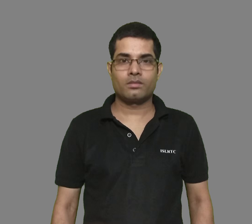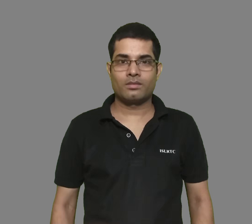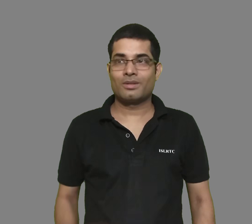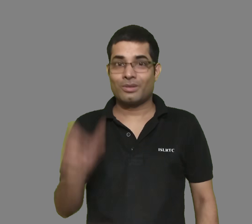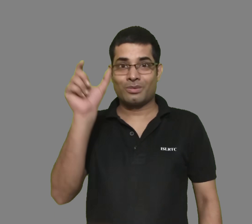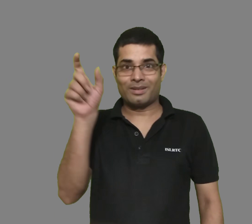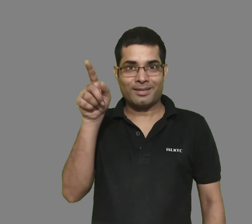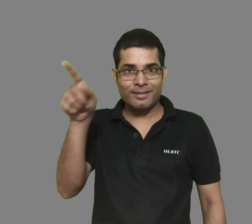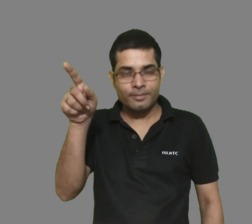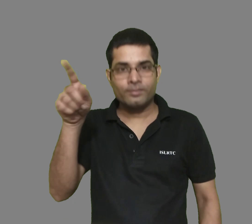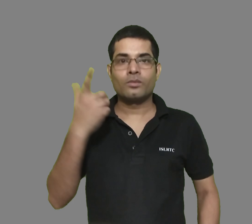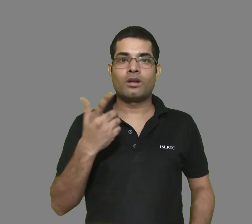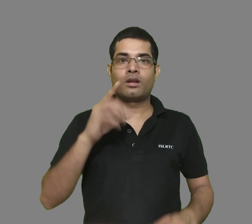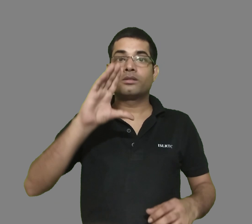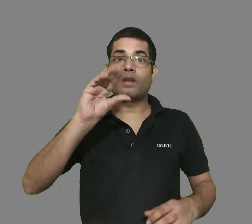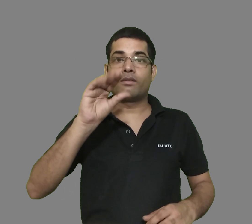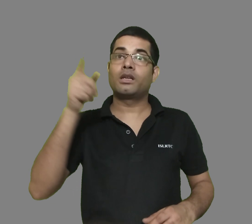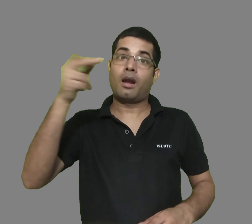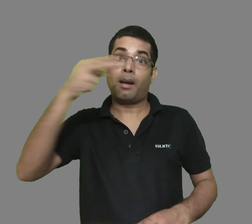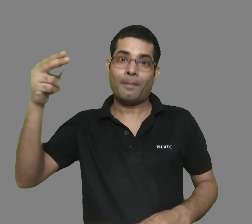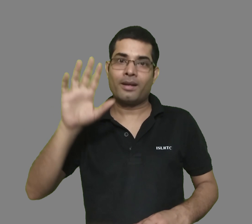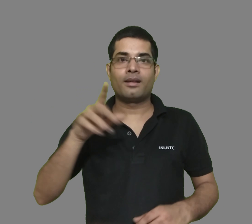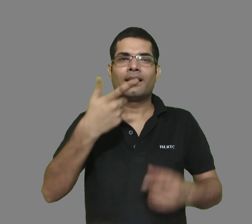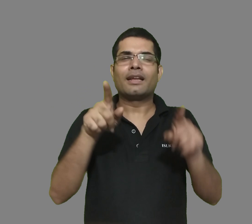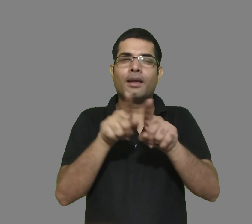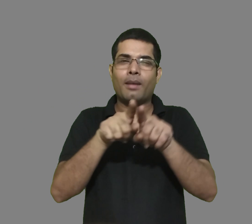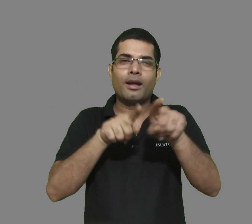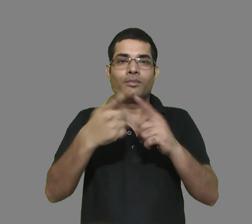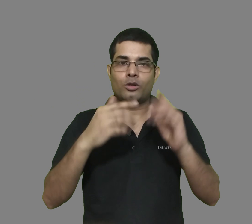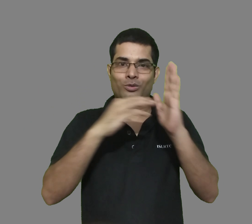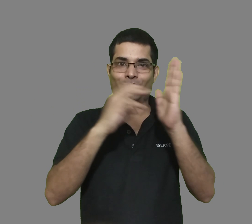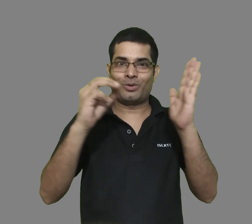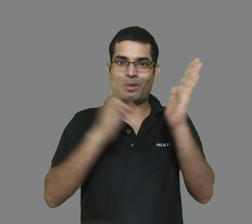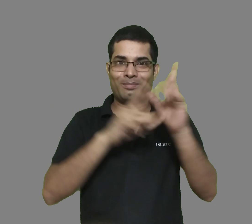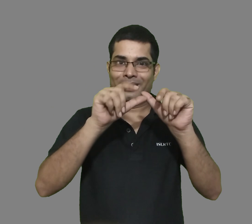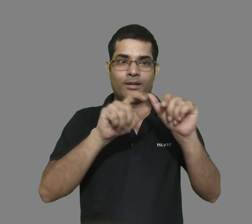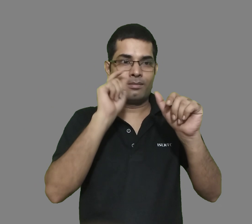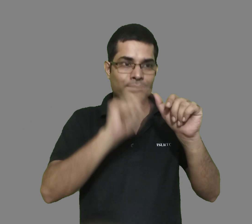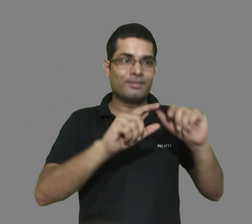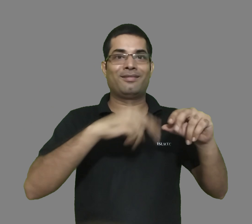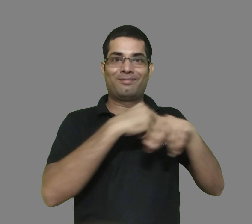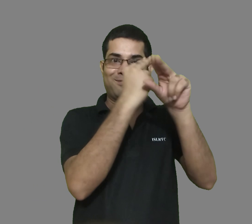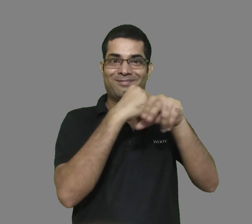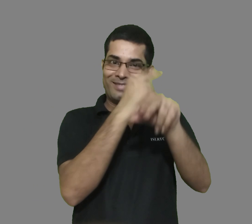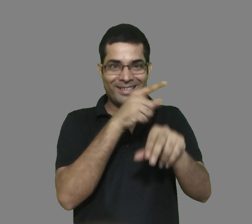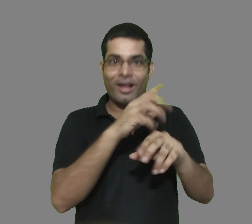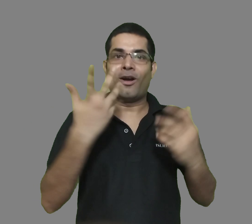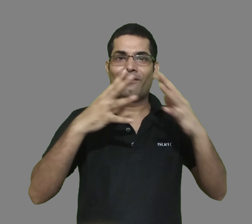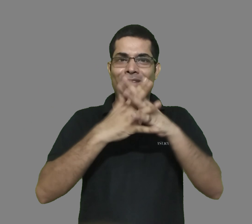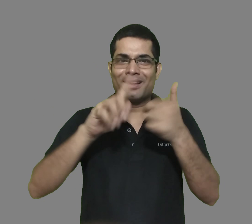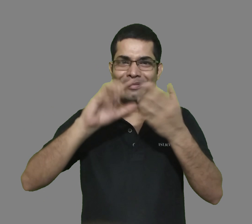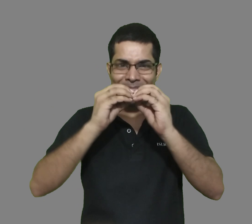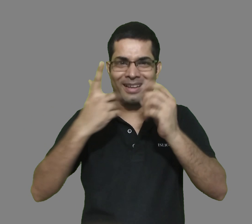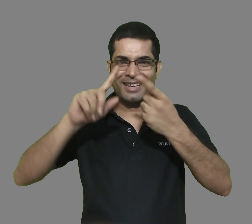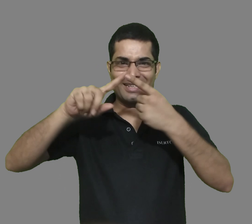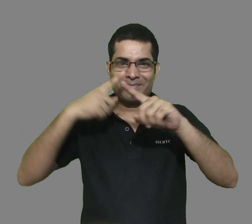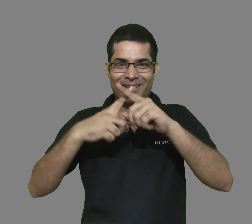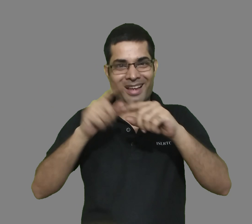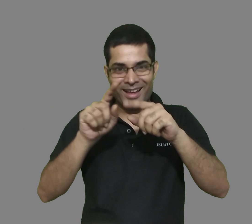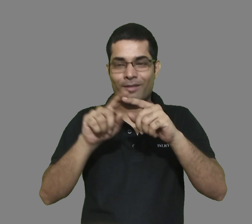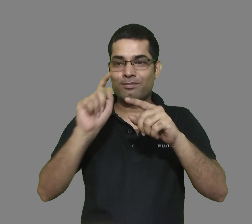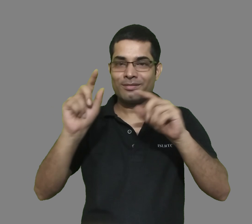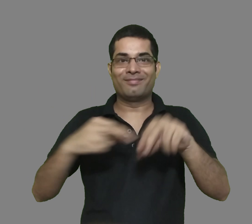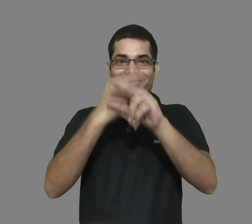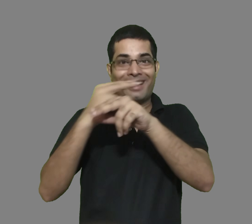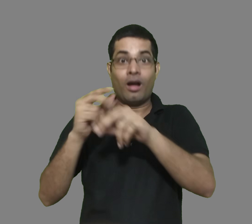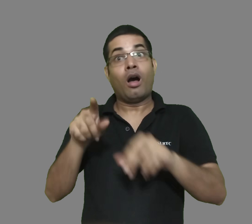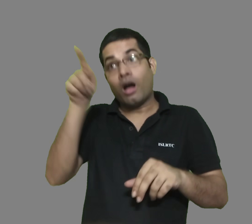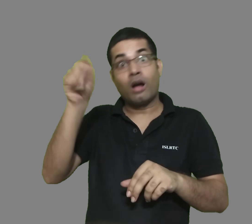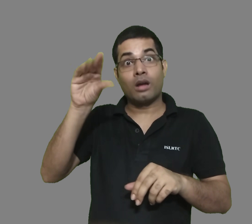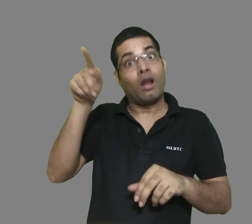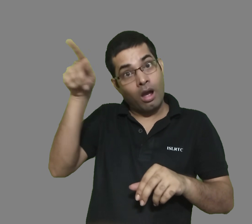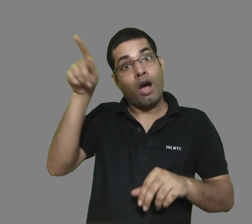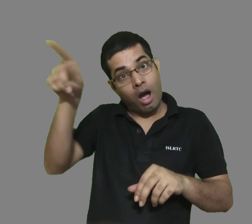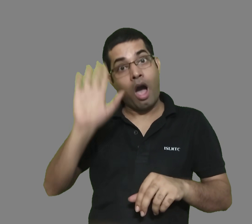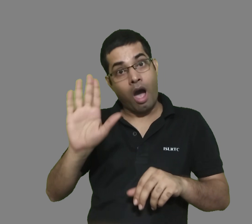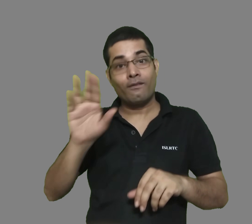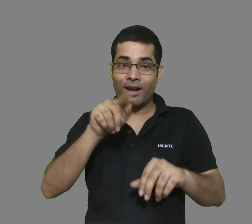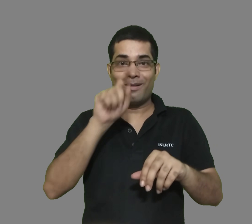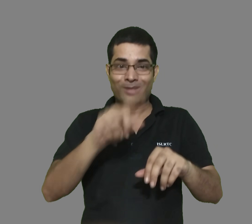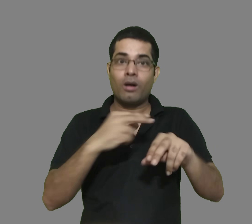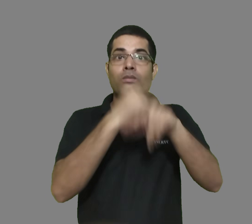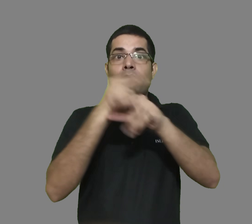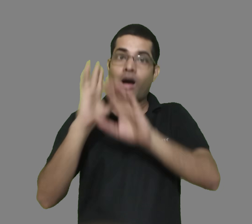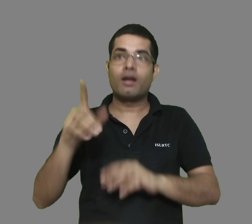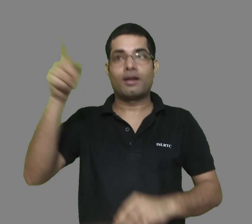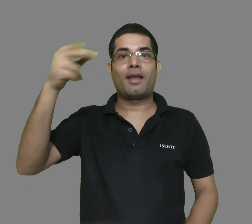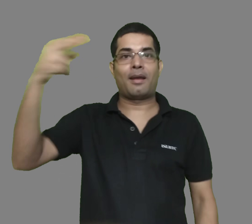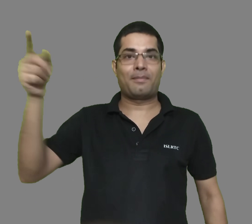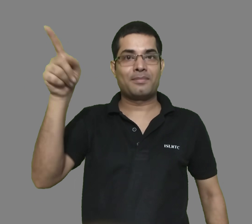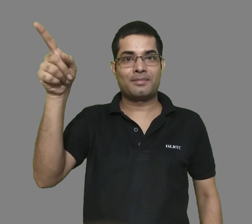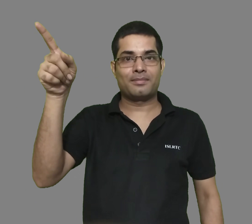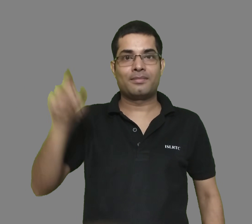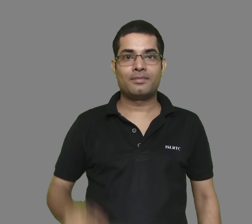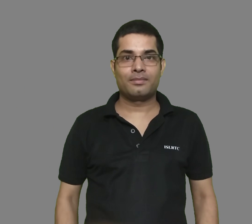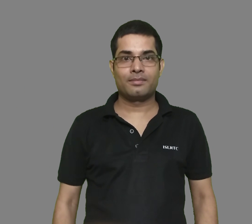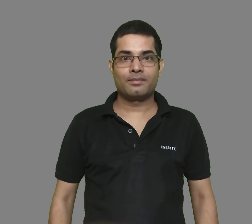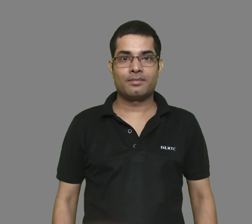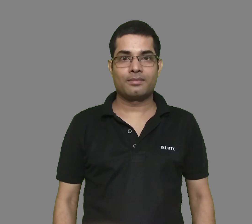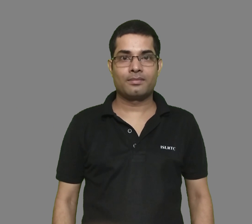Microsoft Teams